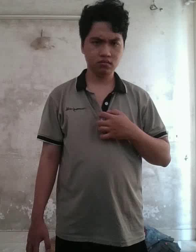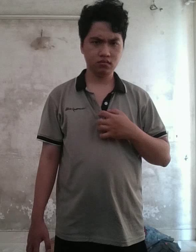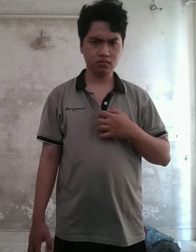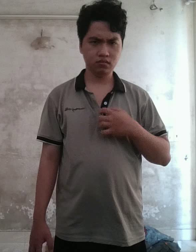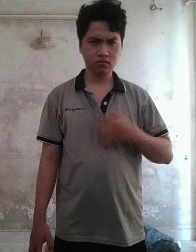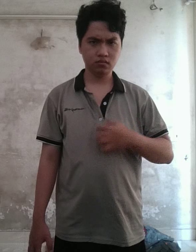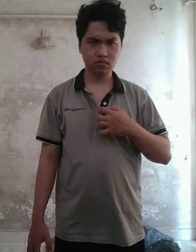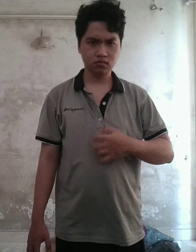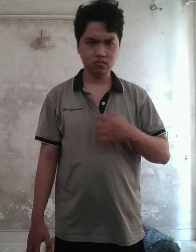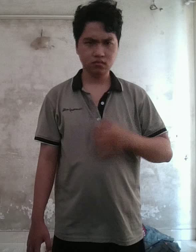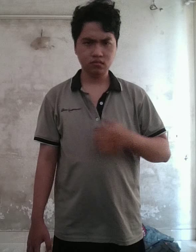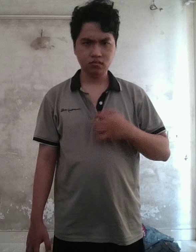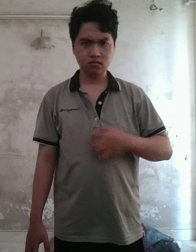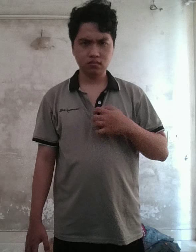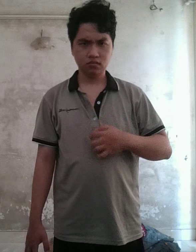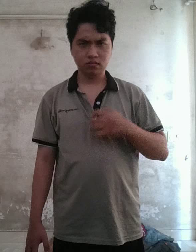ghen